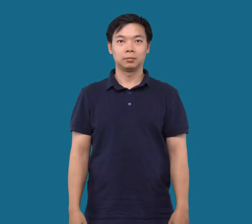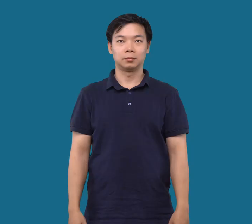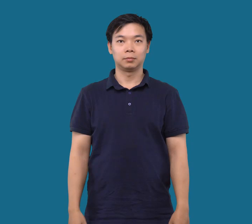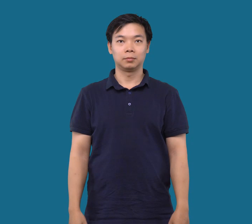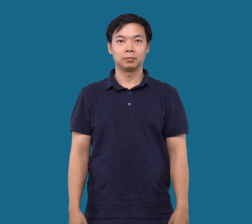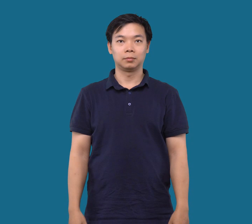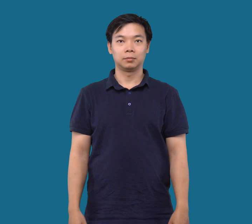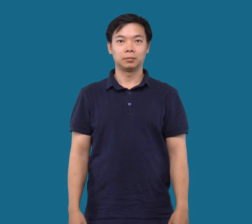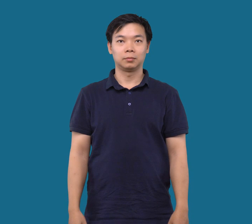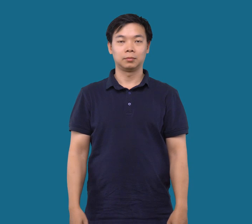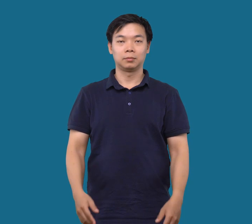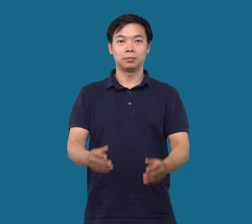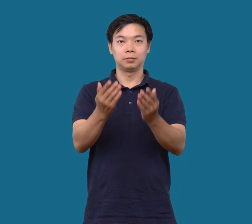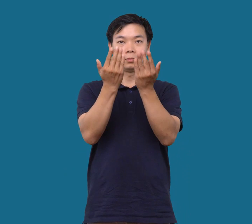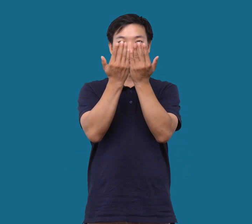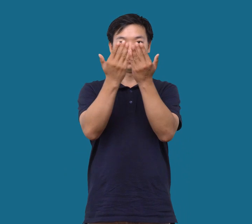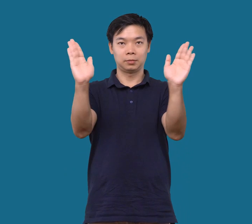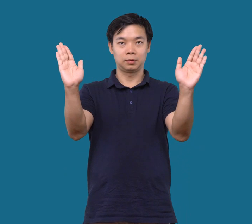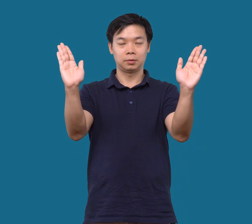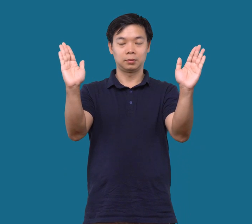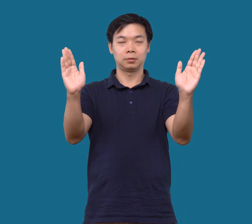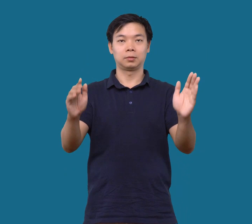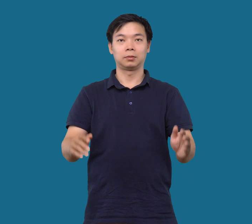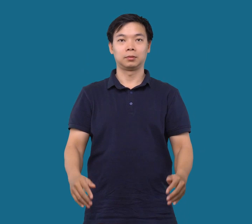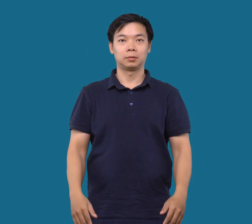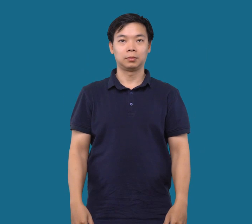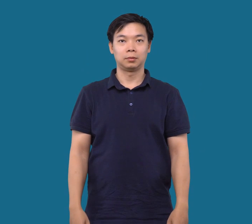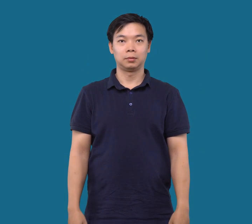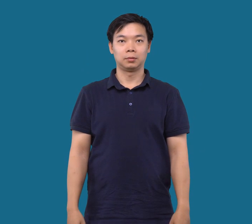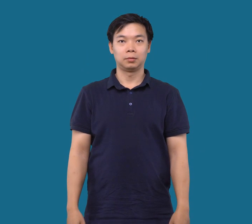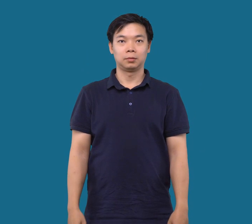mở cửa